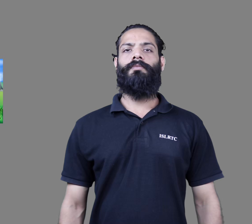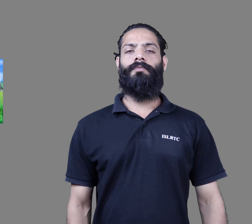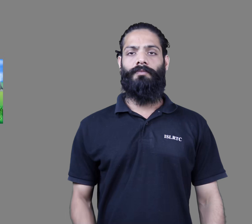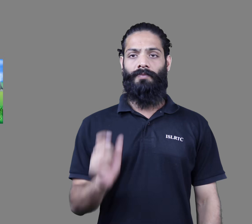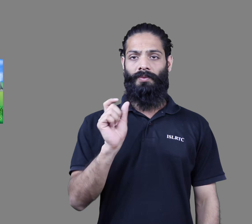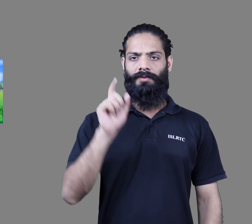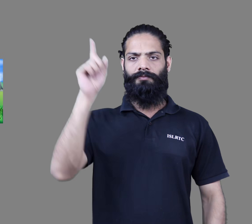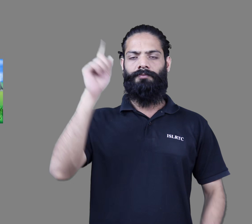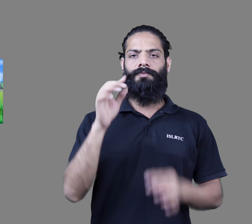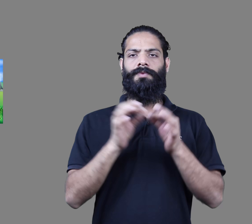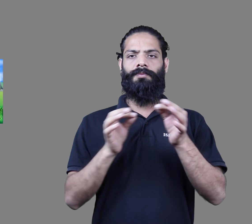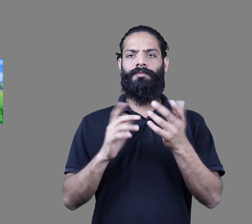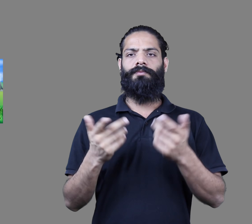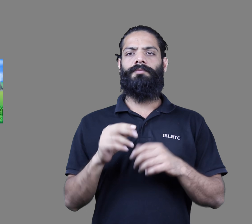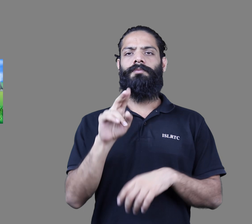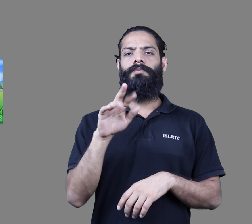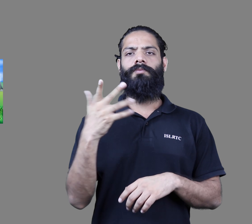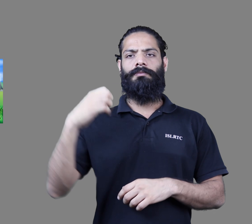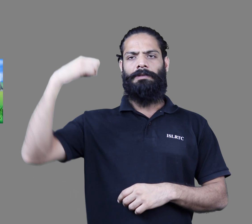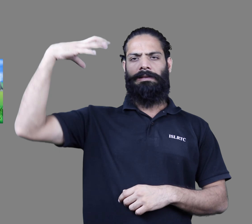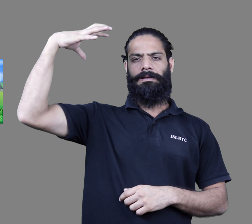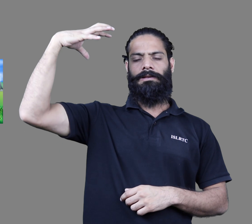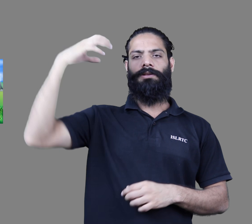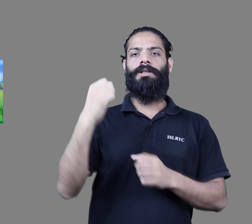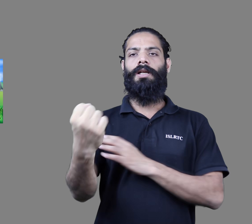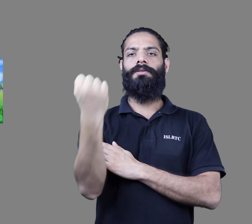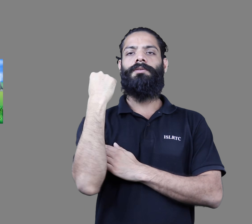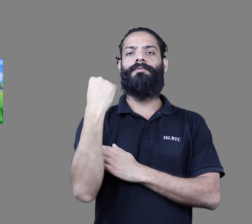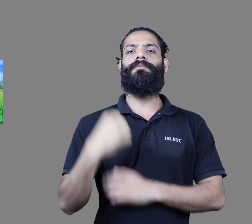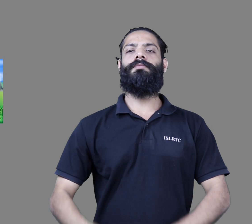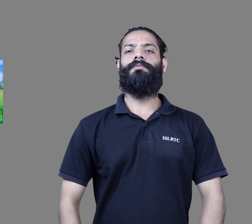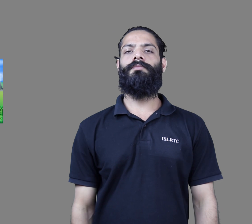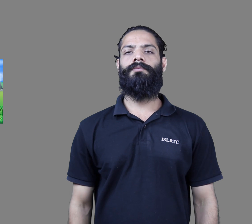Solar Energy